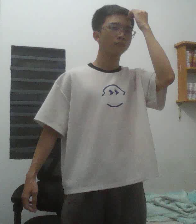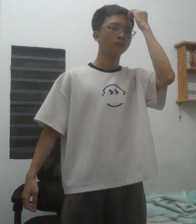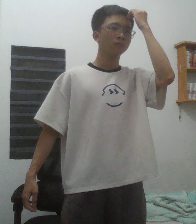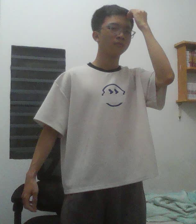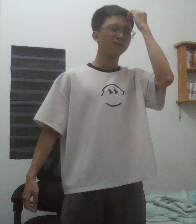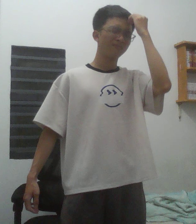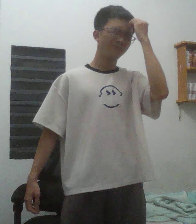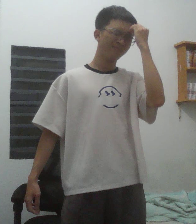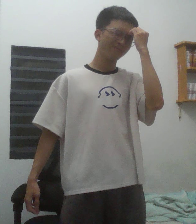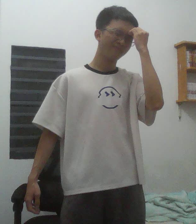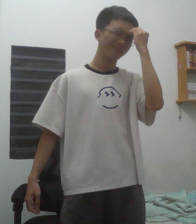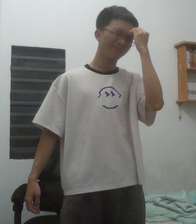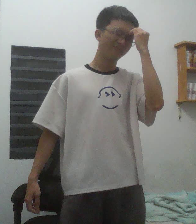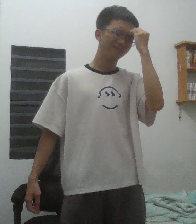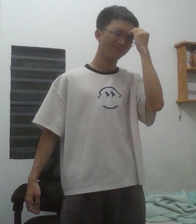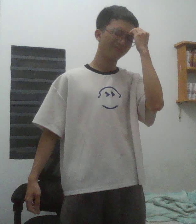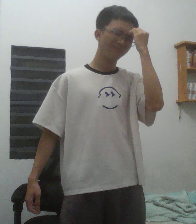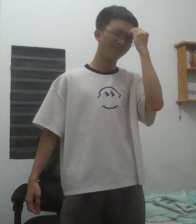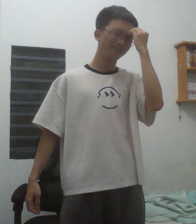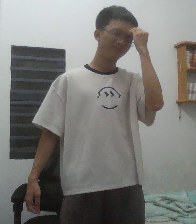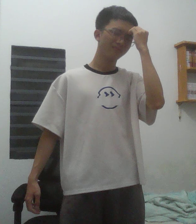benh